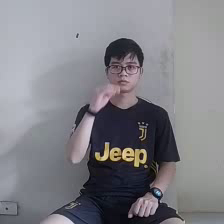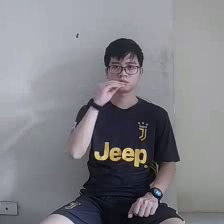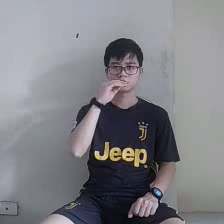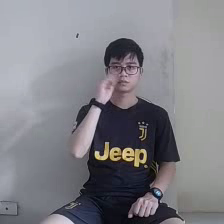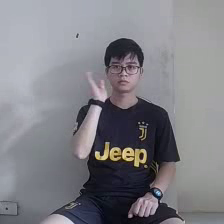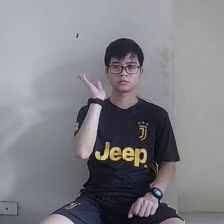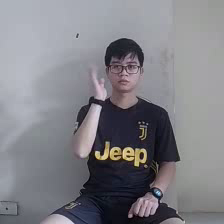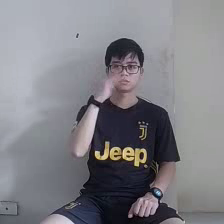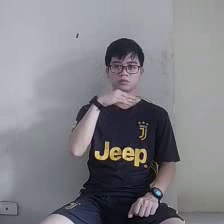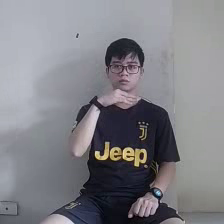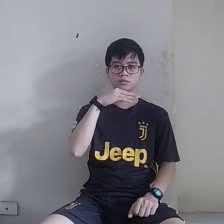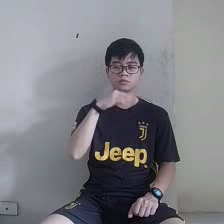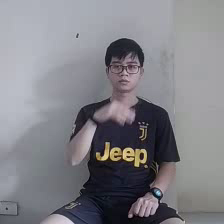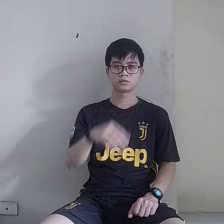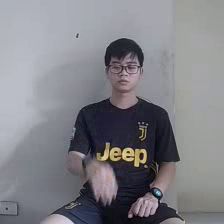Nói xấu